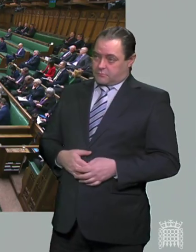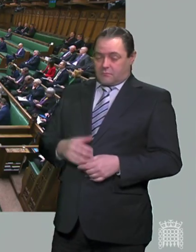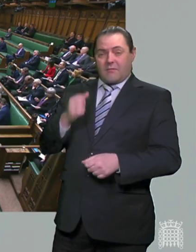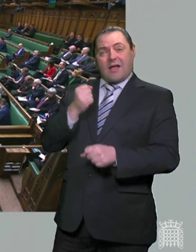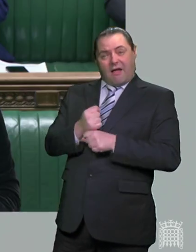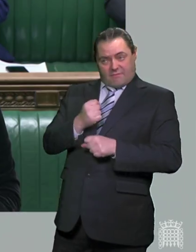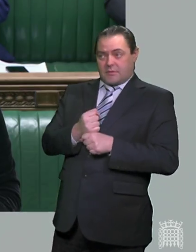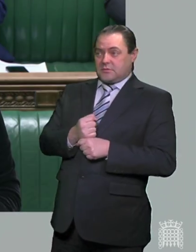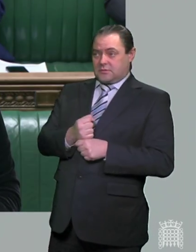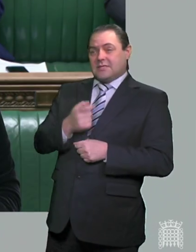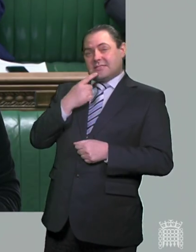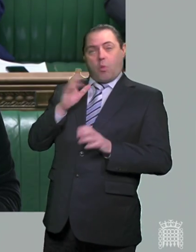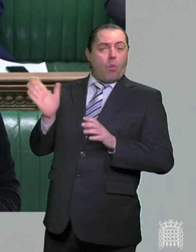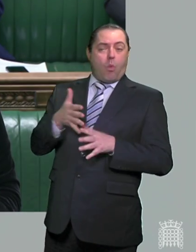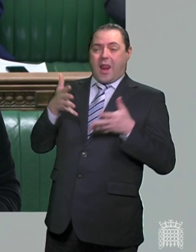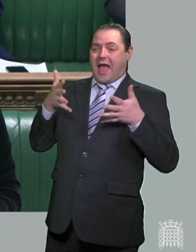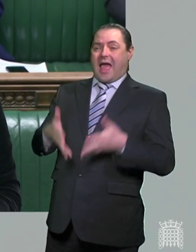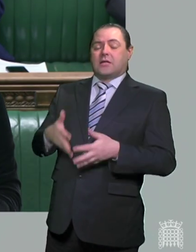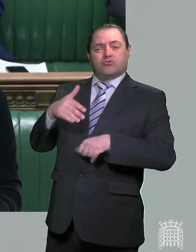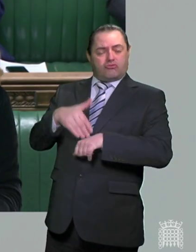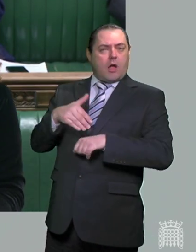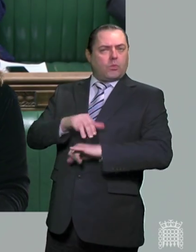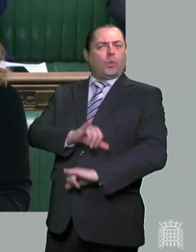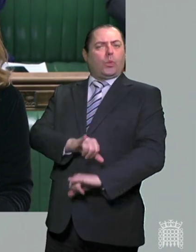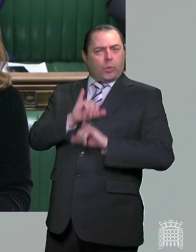The Government take all forms of hate crime seriously.